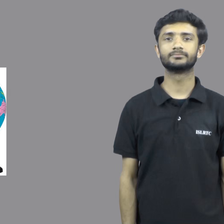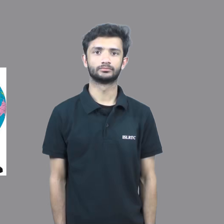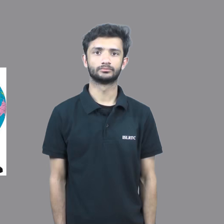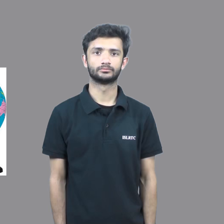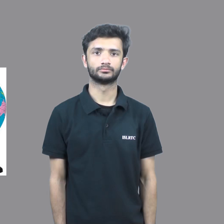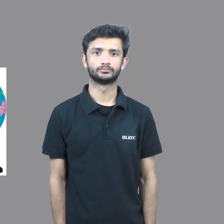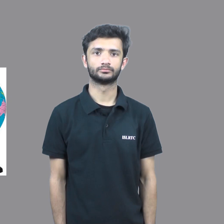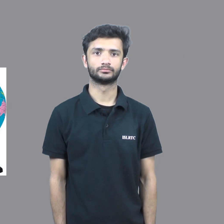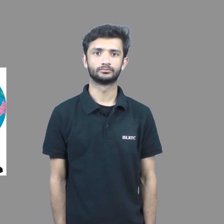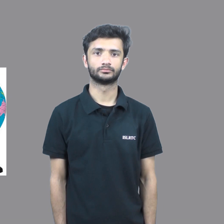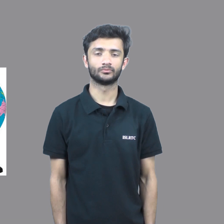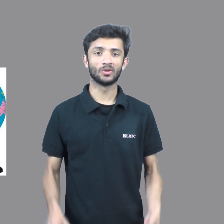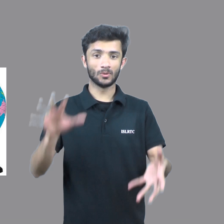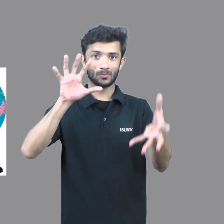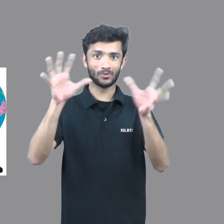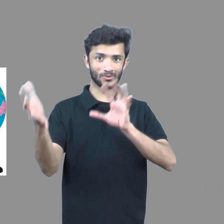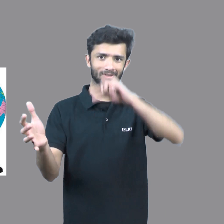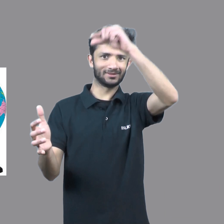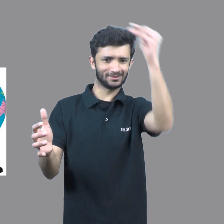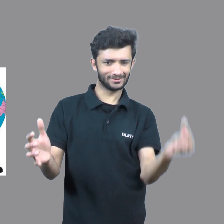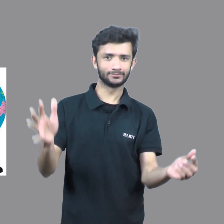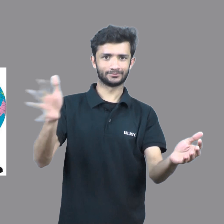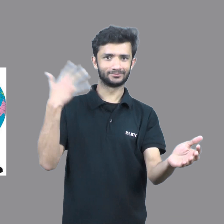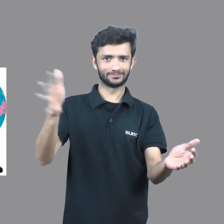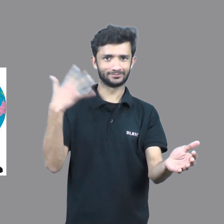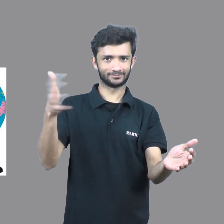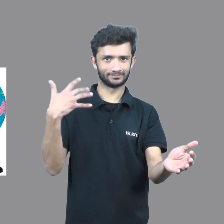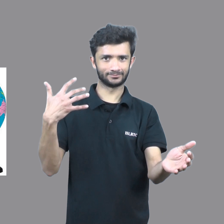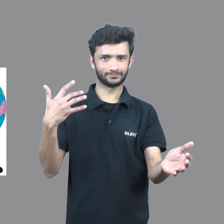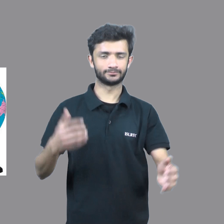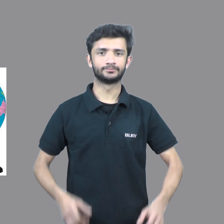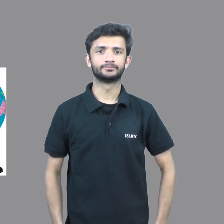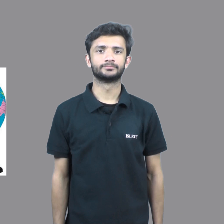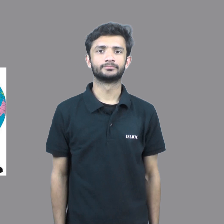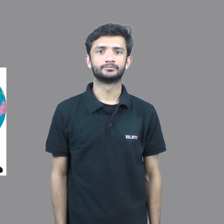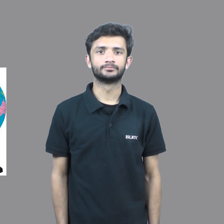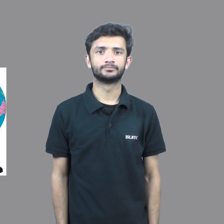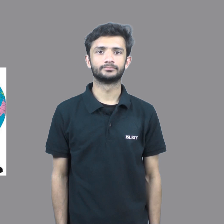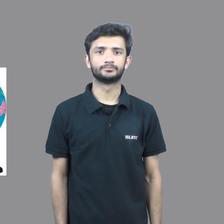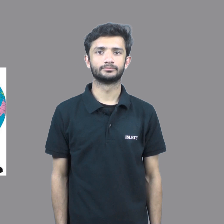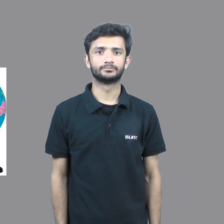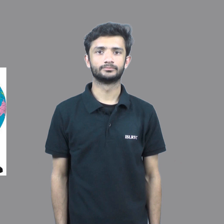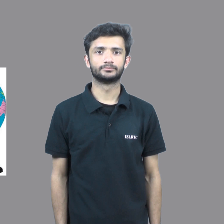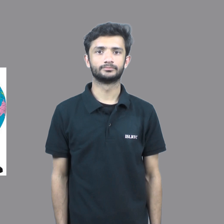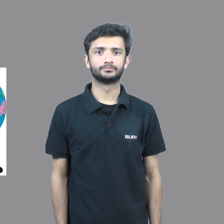Globe